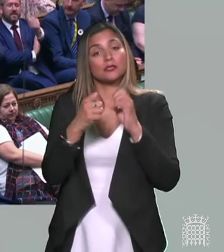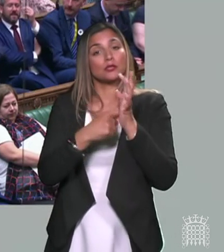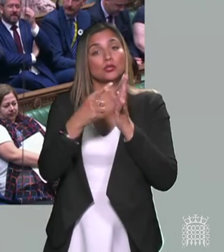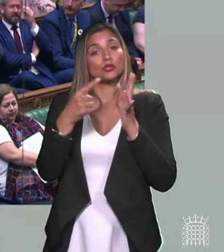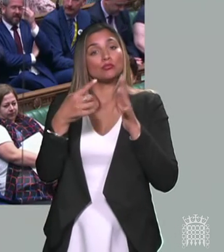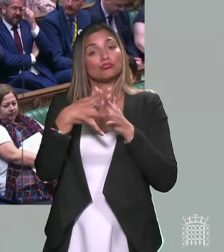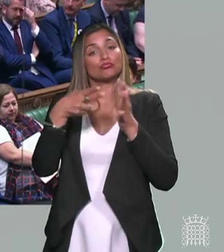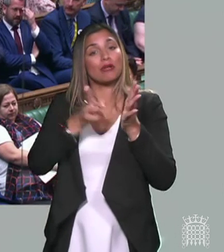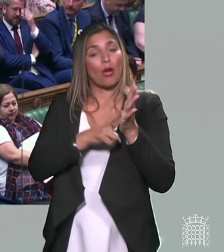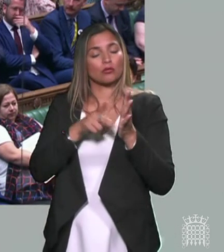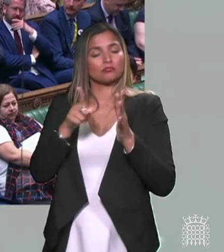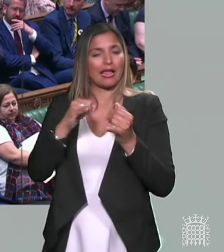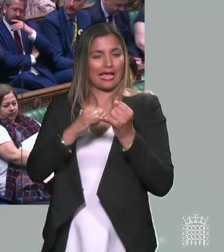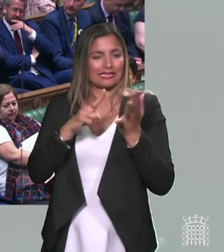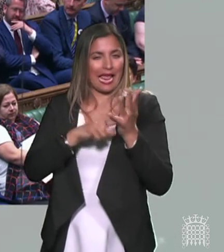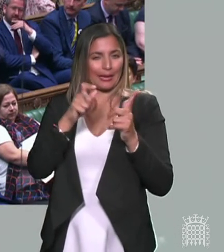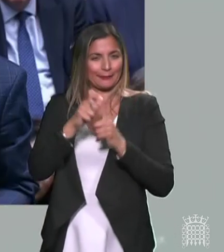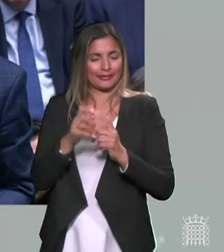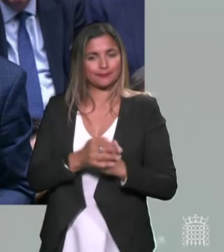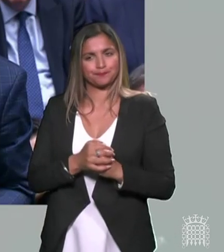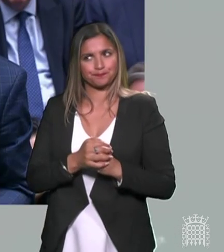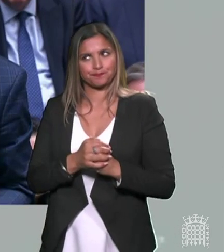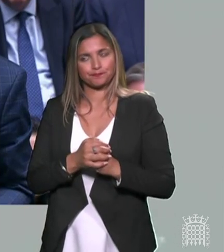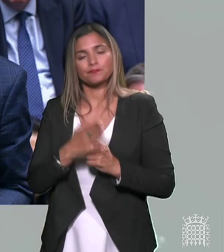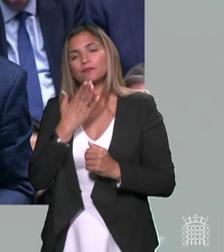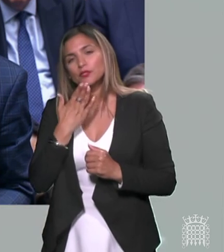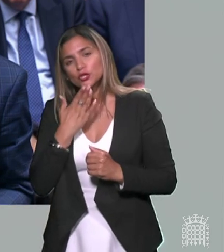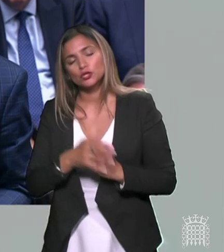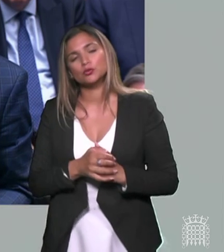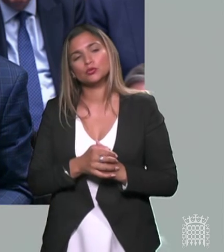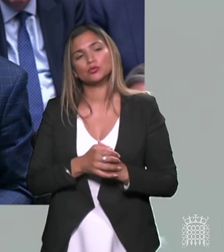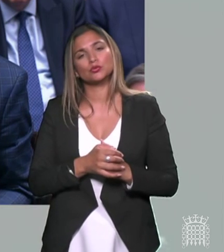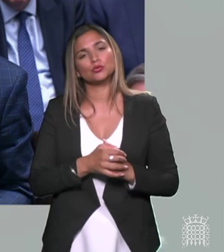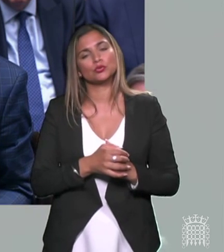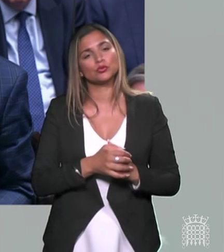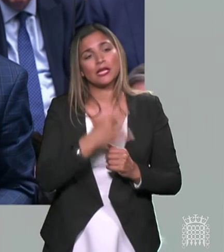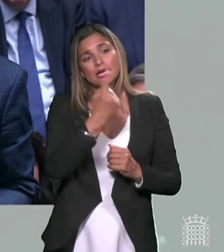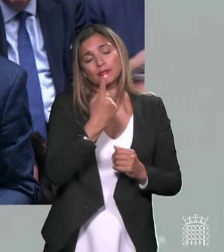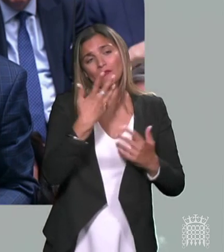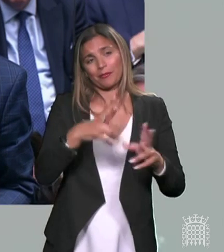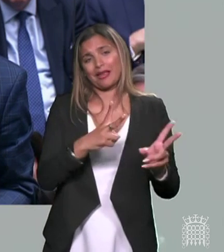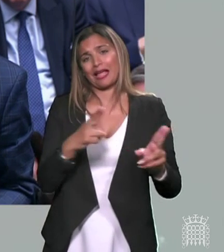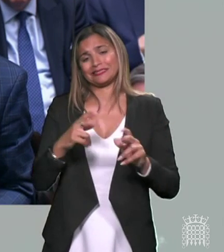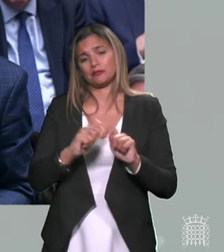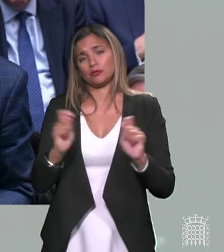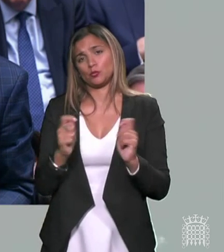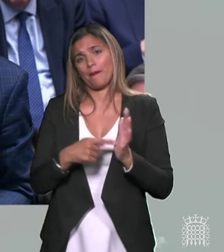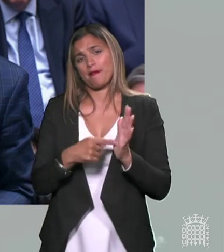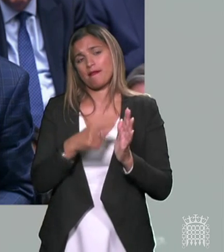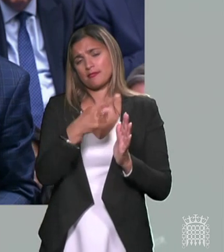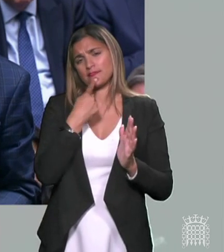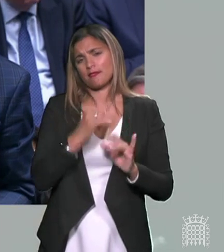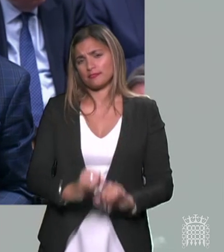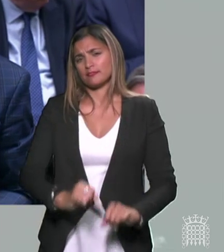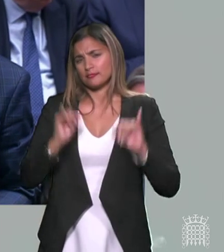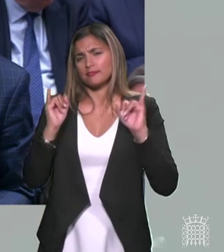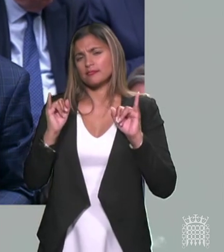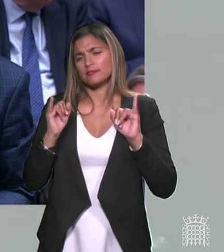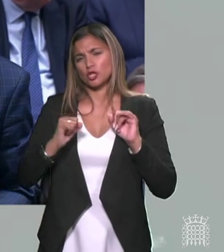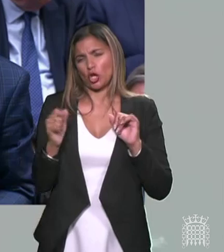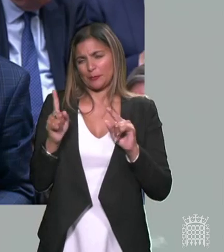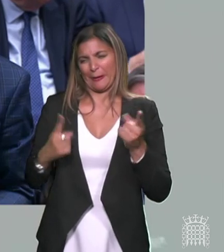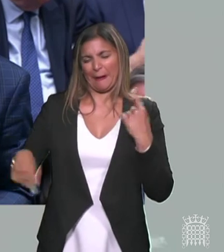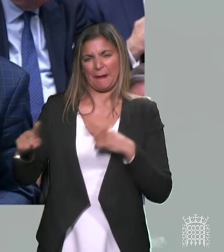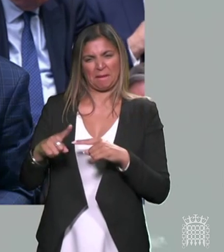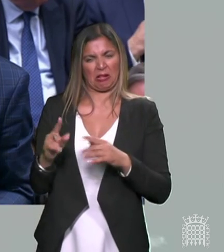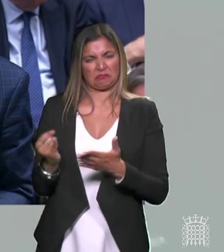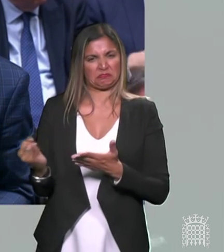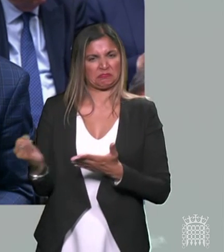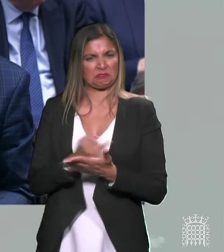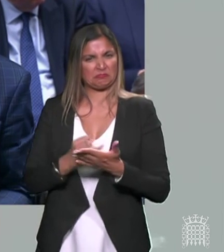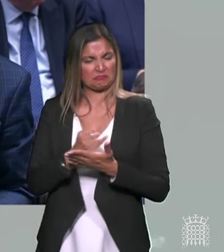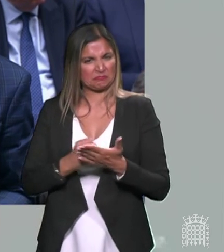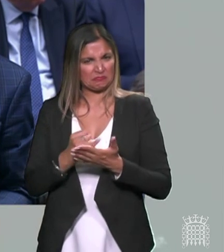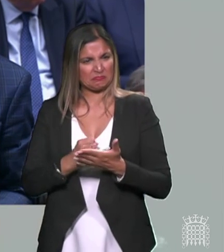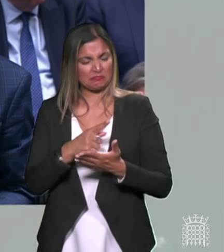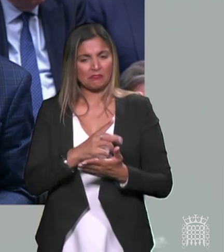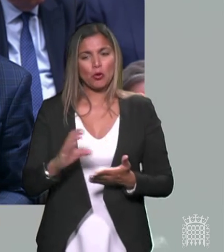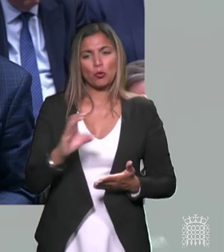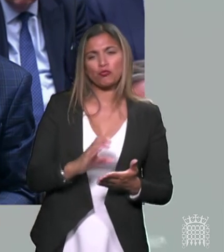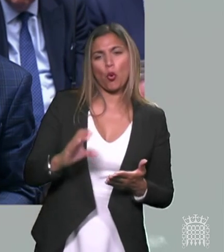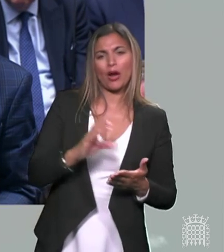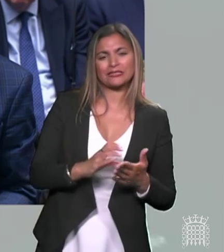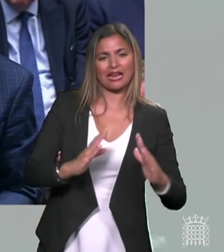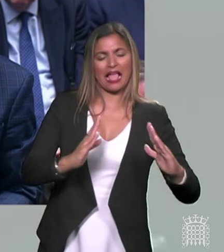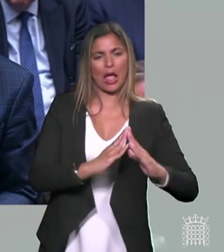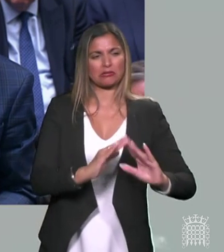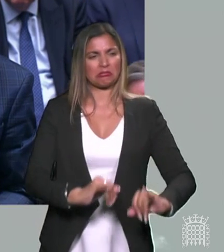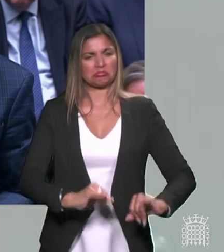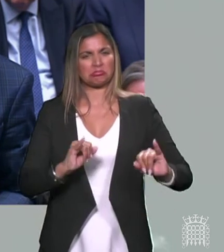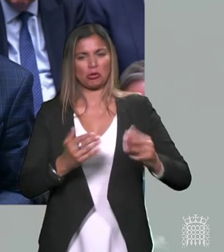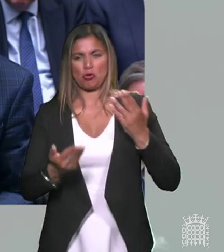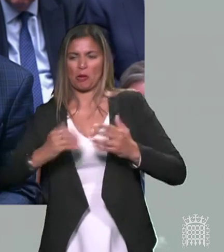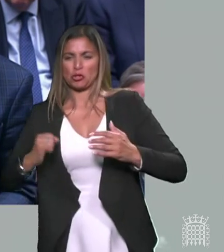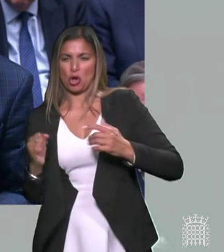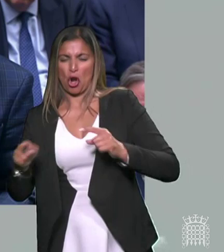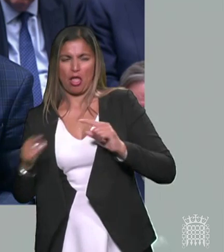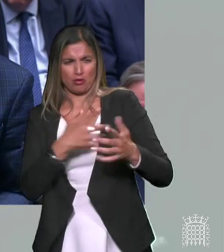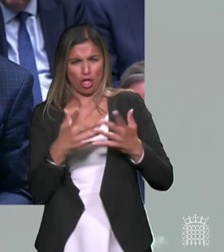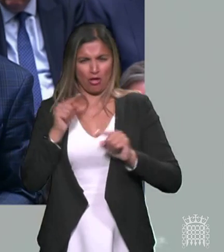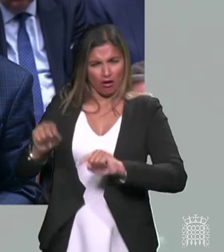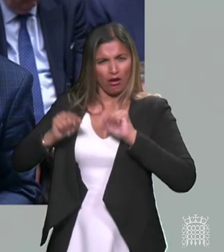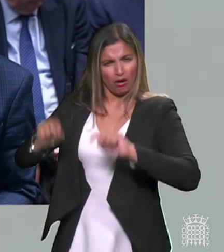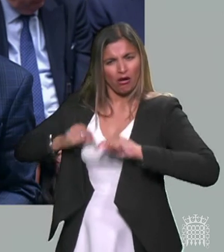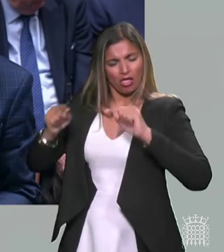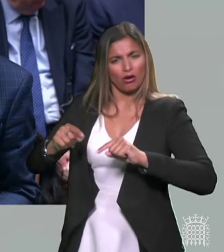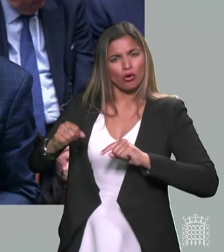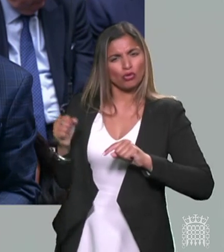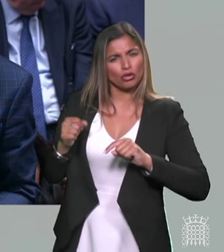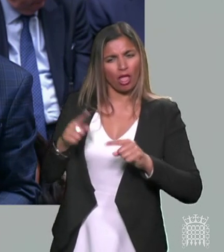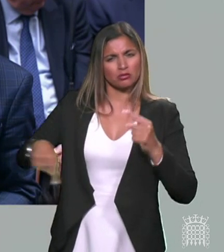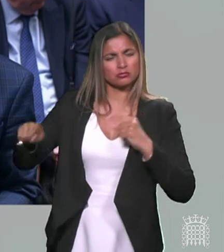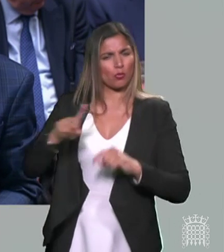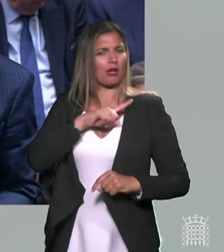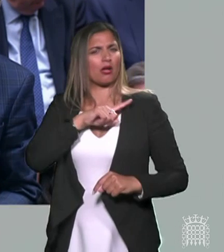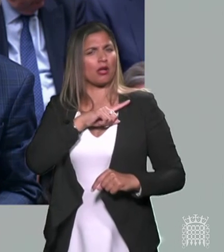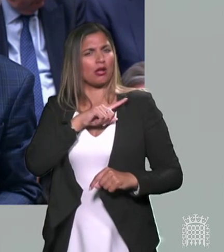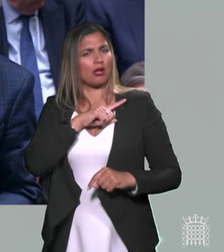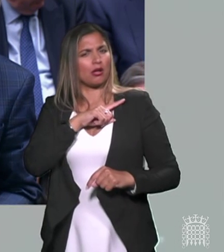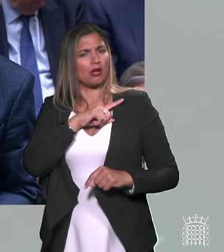While the Prime Minister was editor of The Spectator, he published a poem about exterminating “The Scotch…a venomous race!” He previously stated that “a pound spent in Croydon is far more of value to the country…than a pound spent in Strathclyde.”He called for an ending of the Barnett formula and stated that an MP from a Scottish constituency should not be Prime Minister.